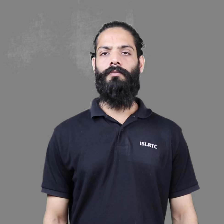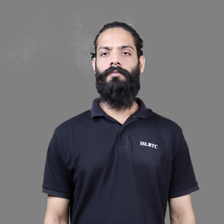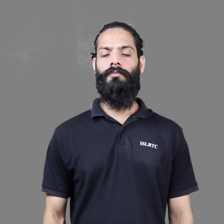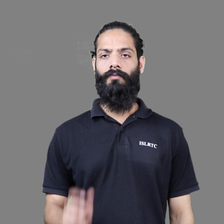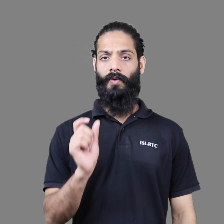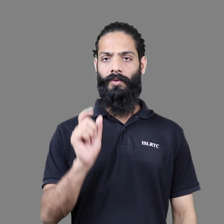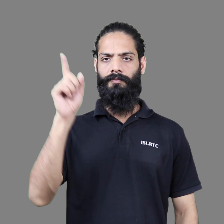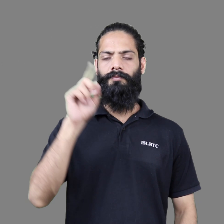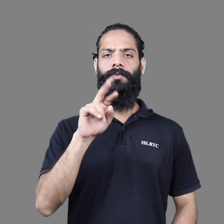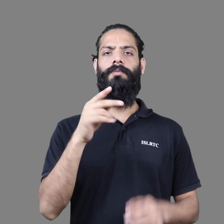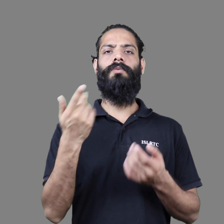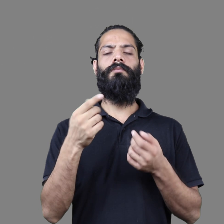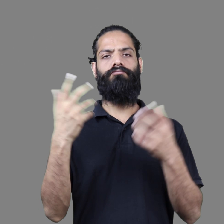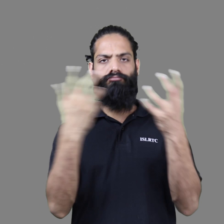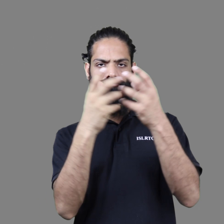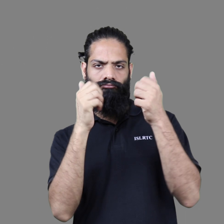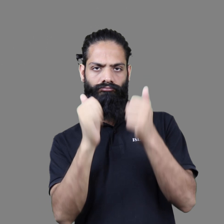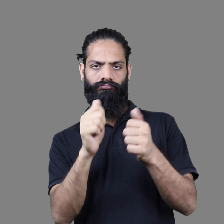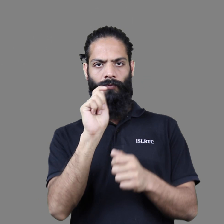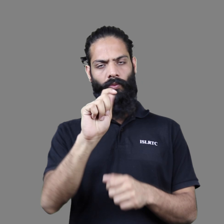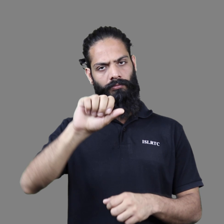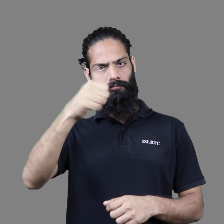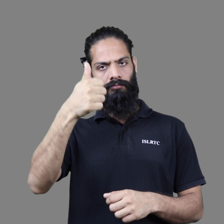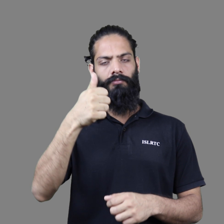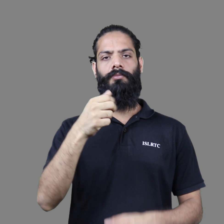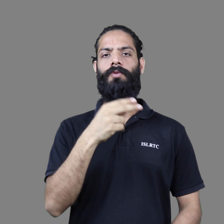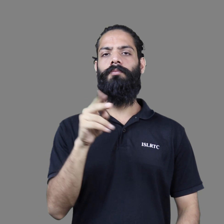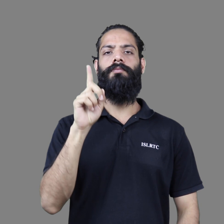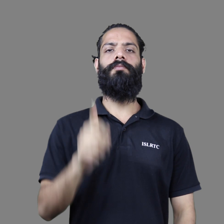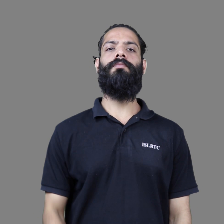Viable